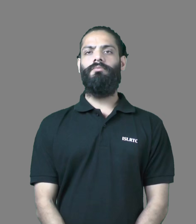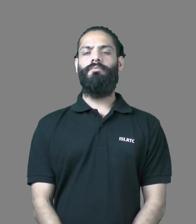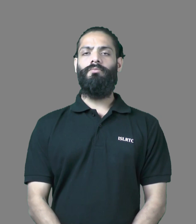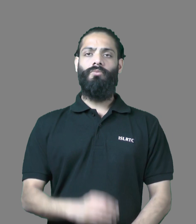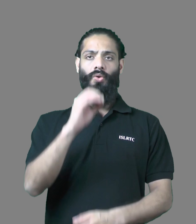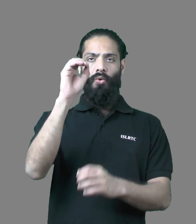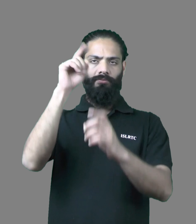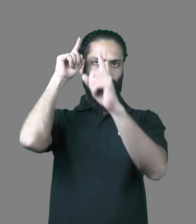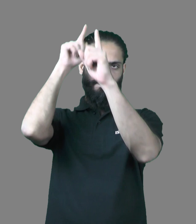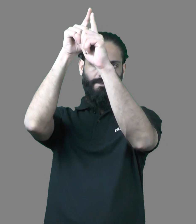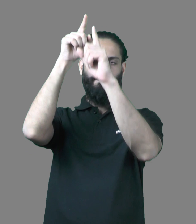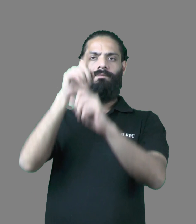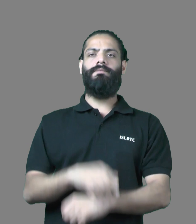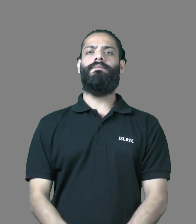Objectives